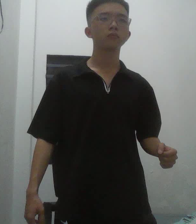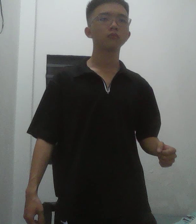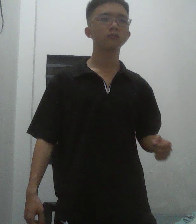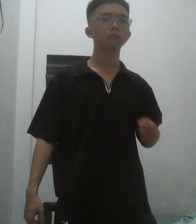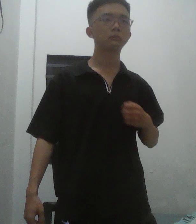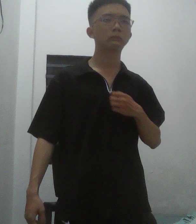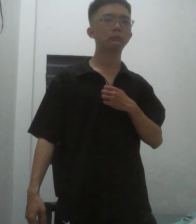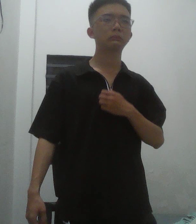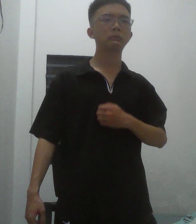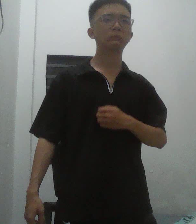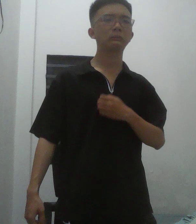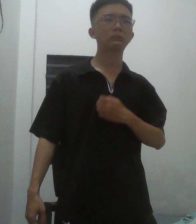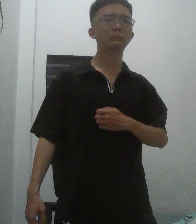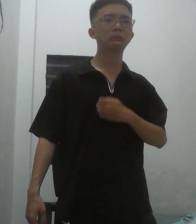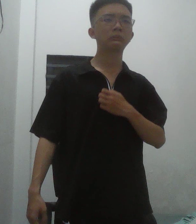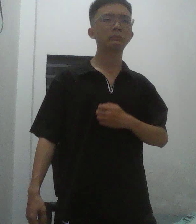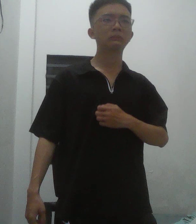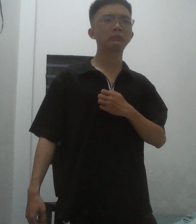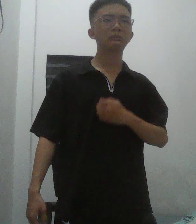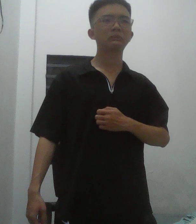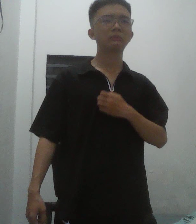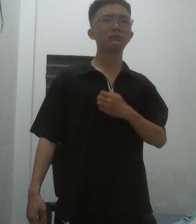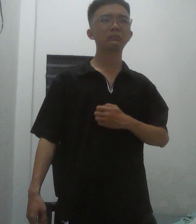ghen